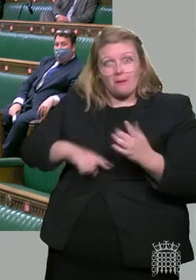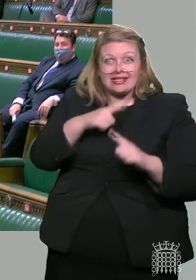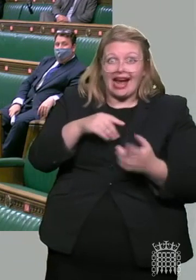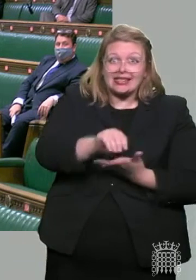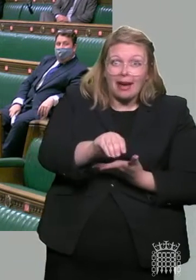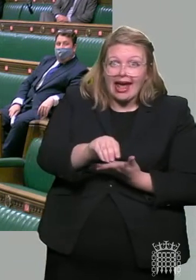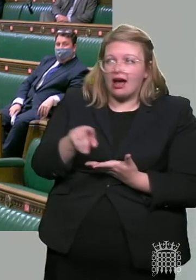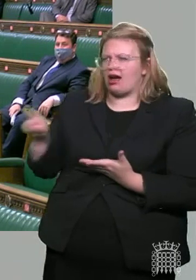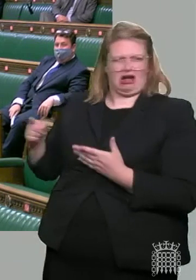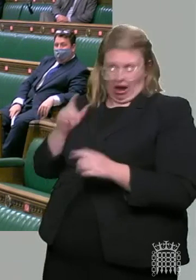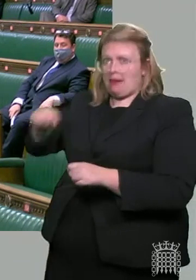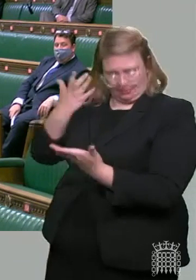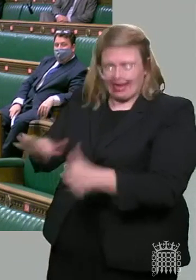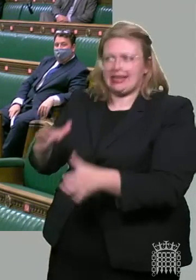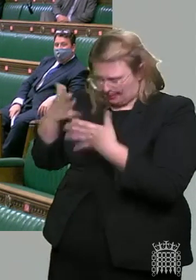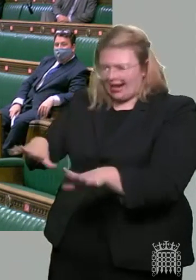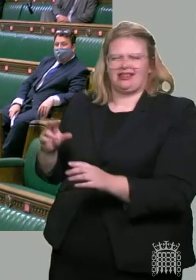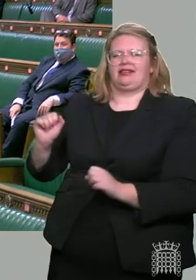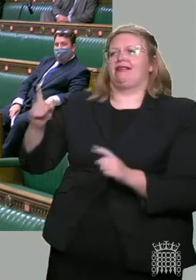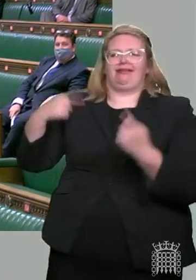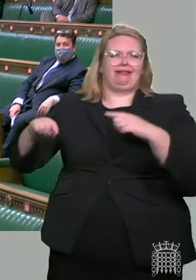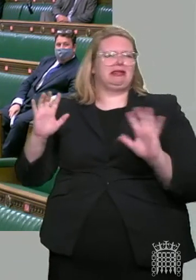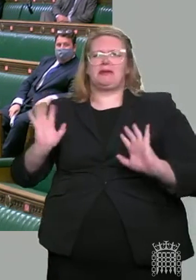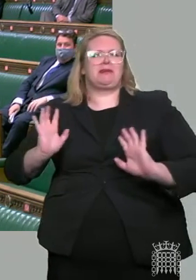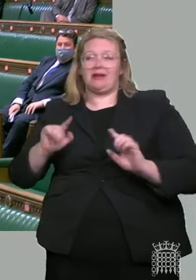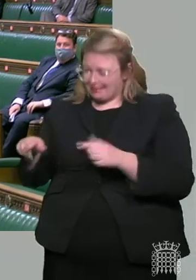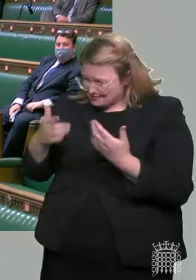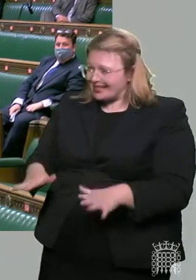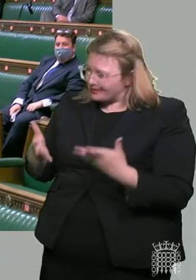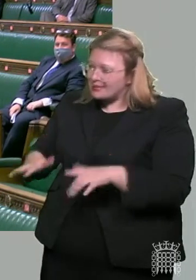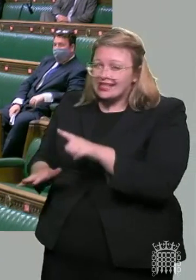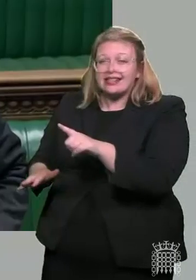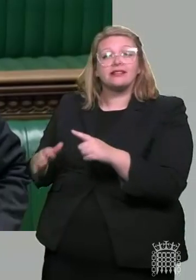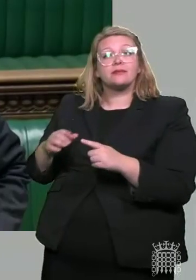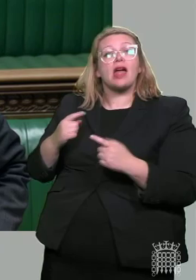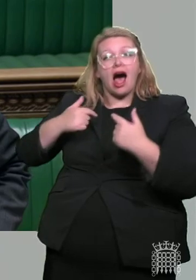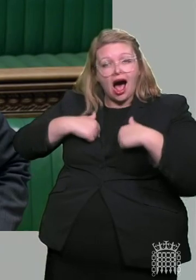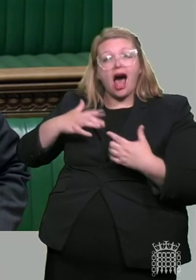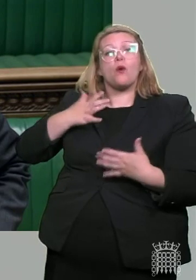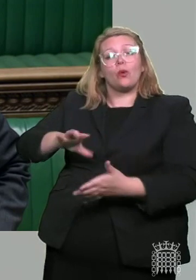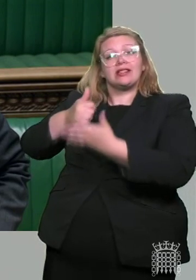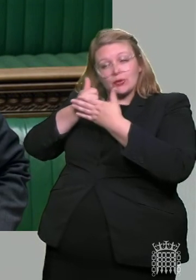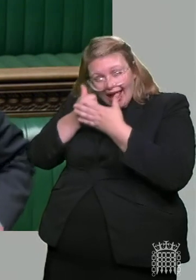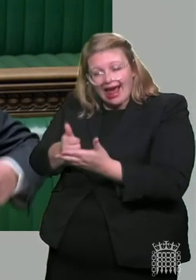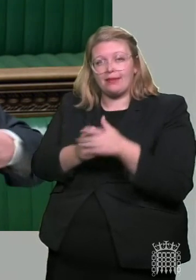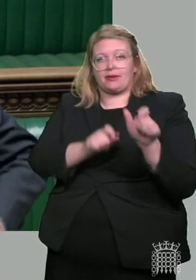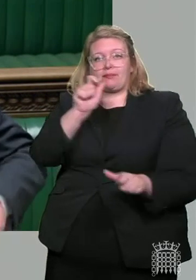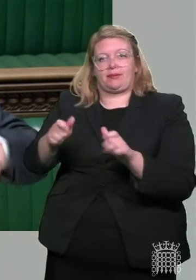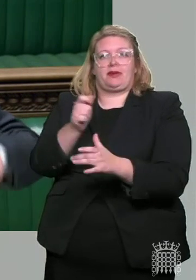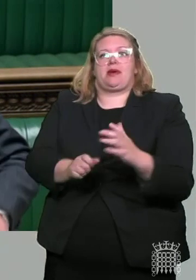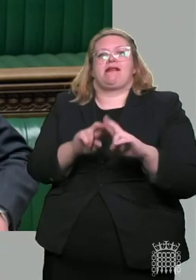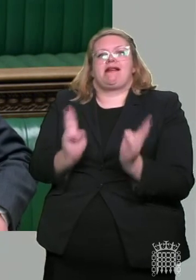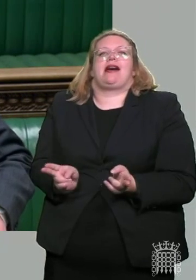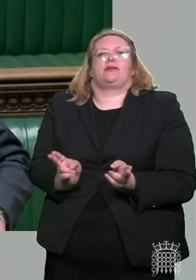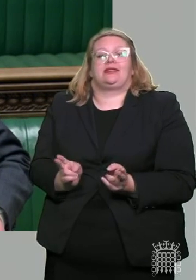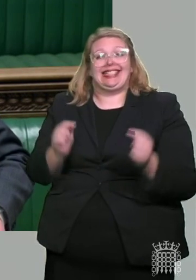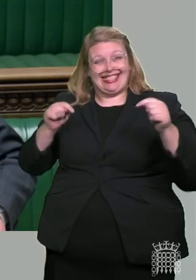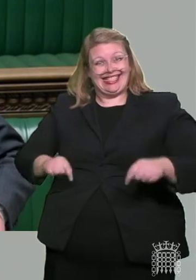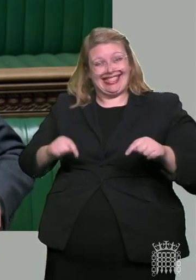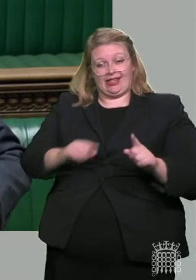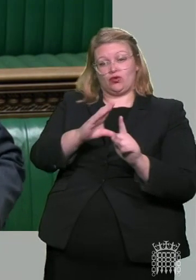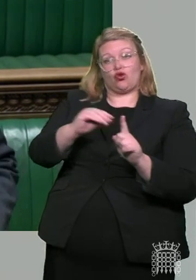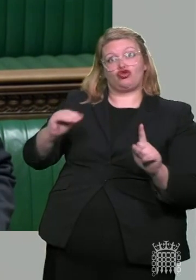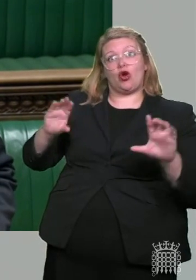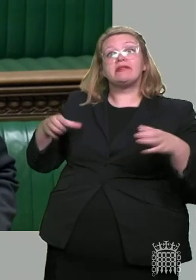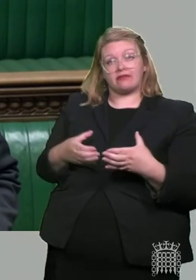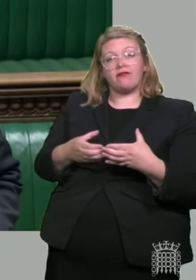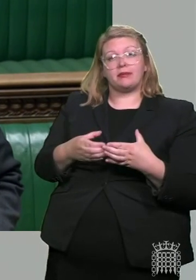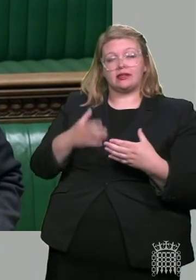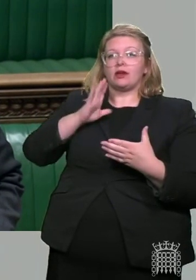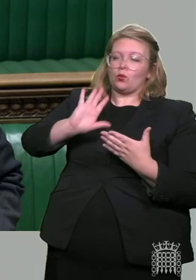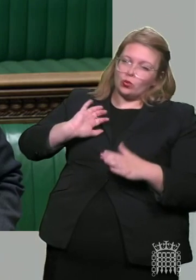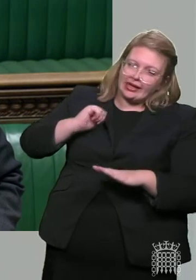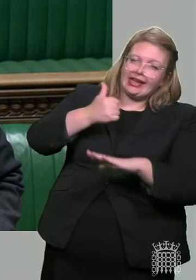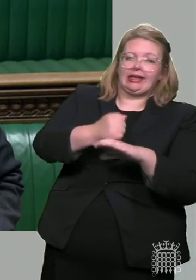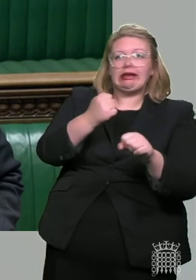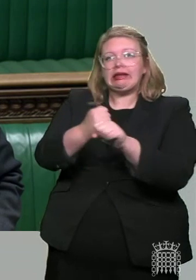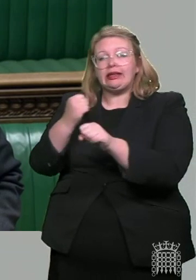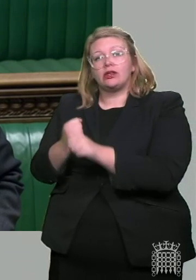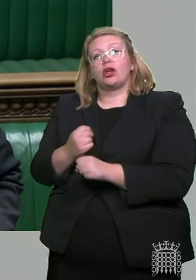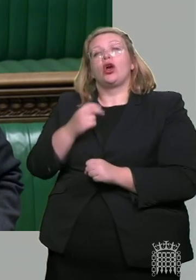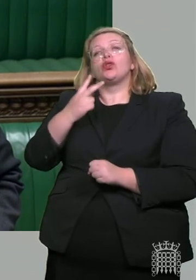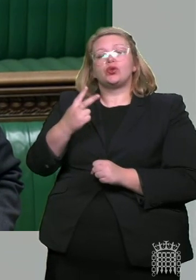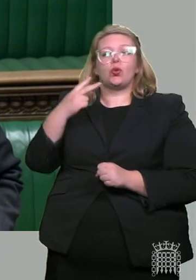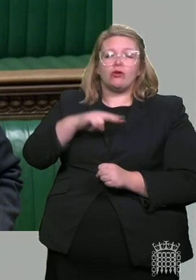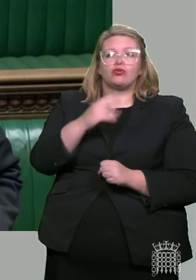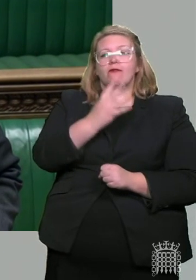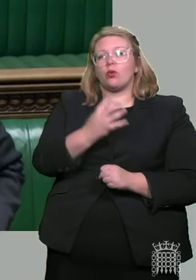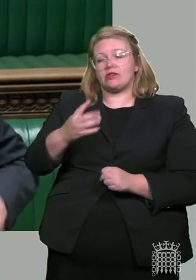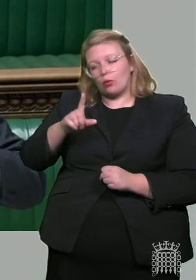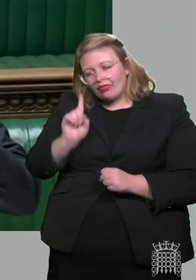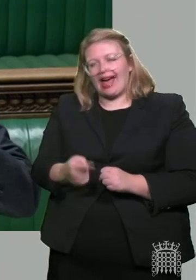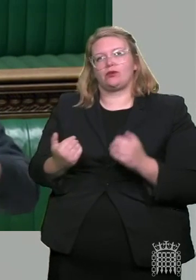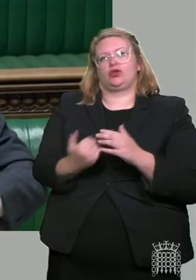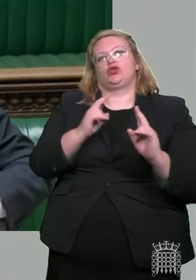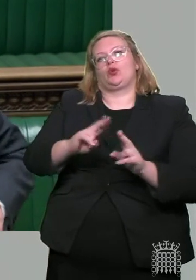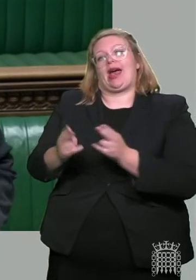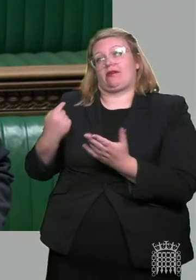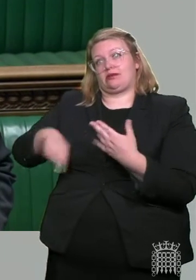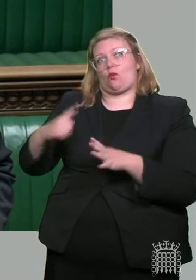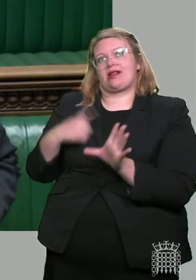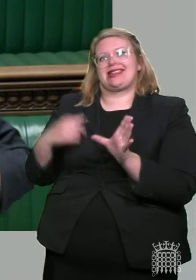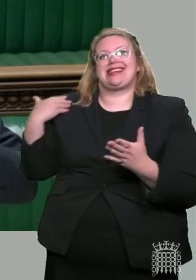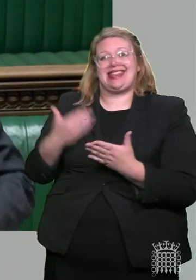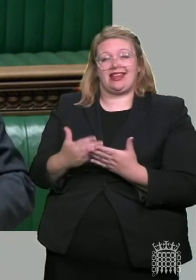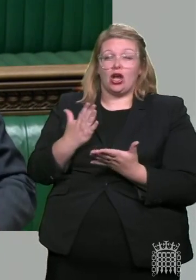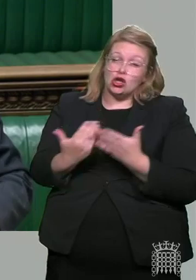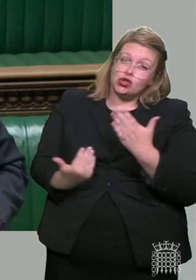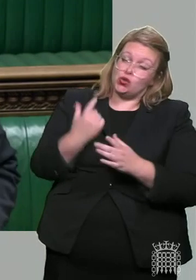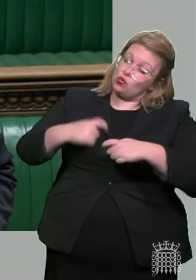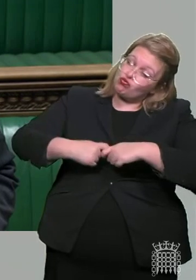Yes they did, tarting it up. I would much rather help people get on the property ladder, and it is this Conservative Government who have built 244,000 homes in the last year, which is a record over 30 years.